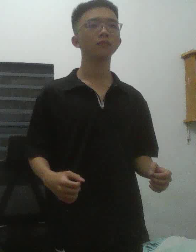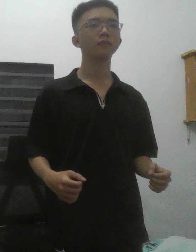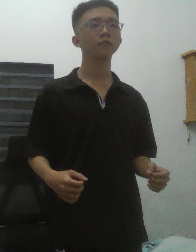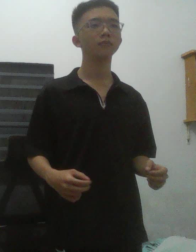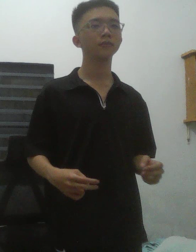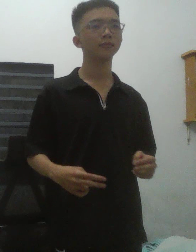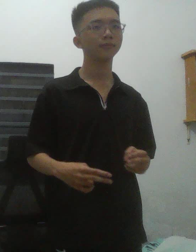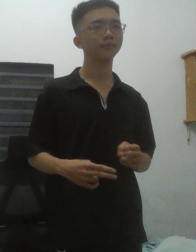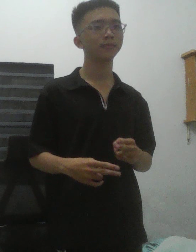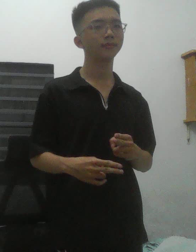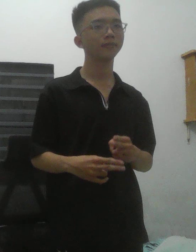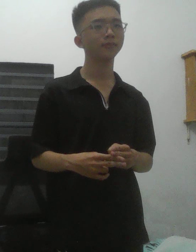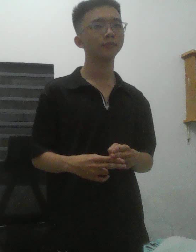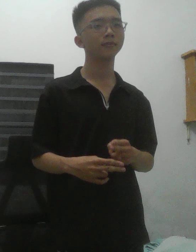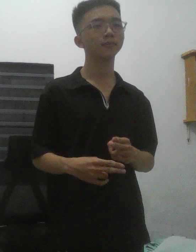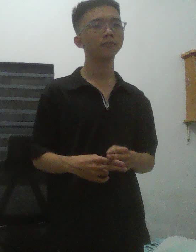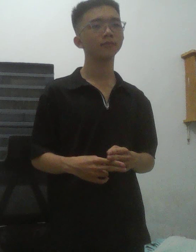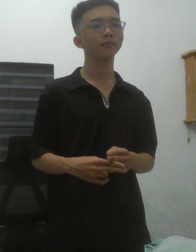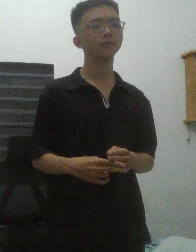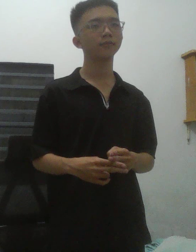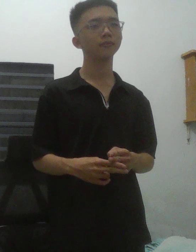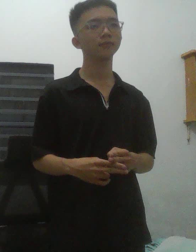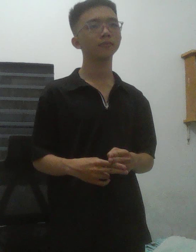ten